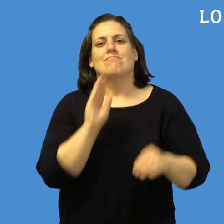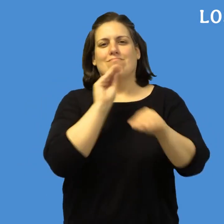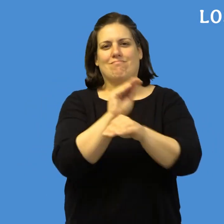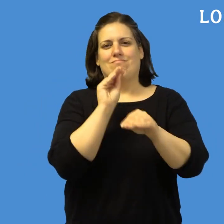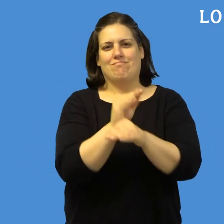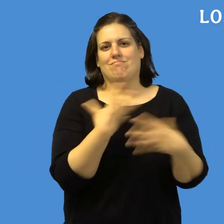cuidar